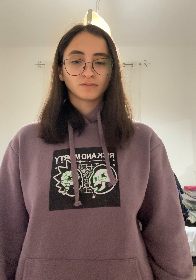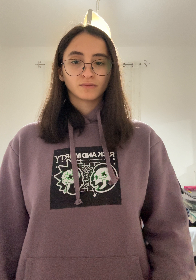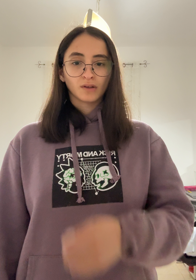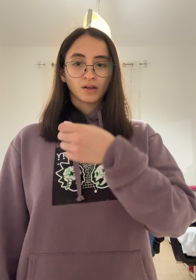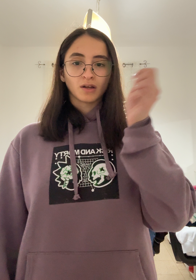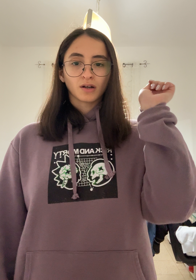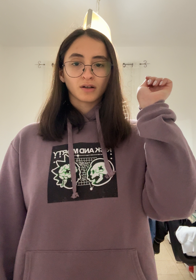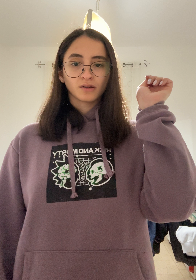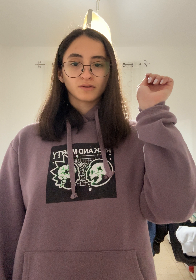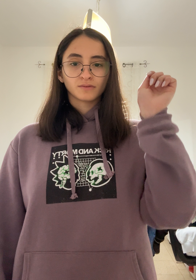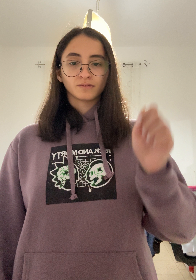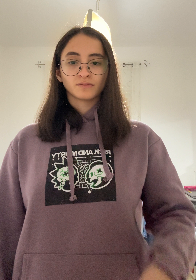יקר